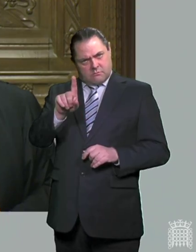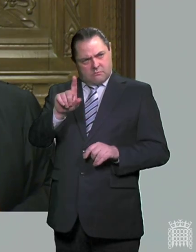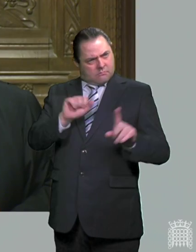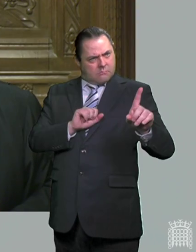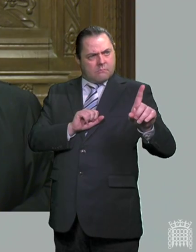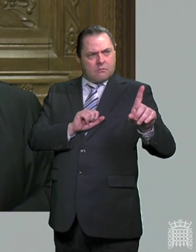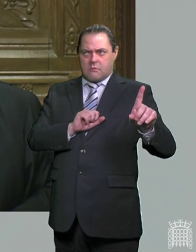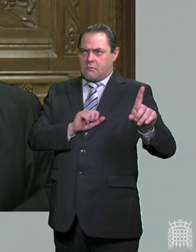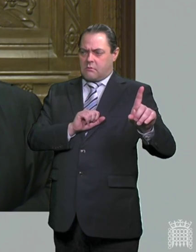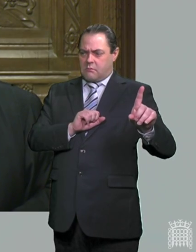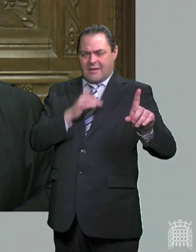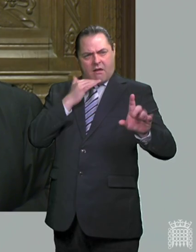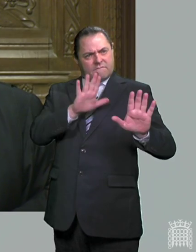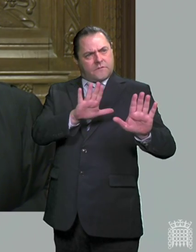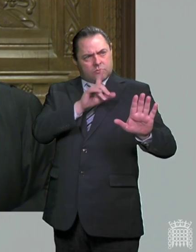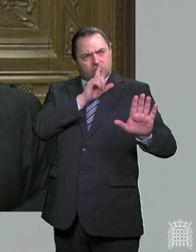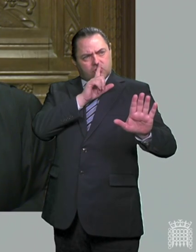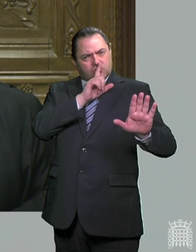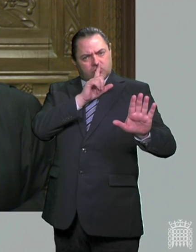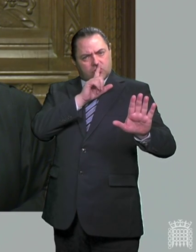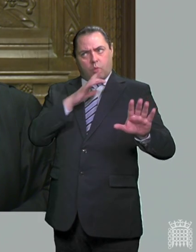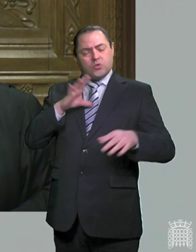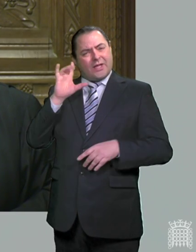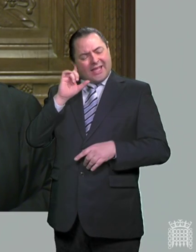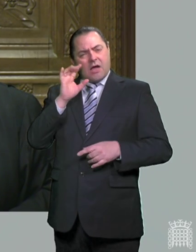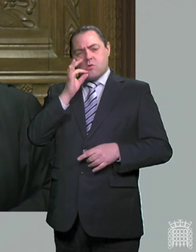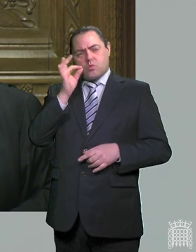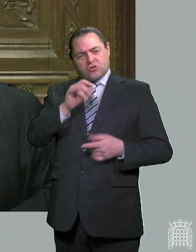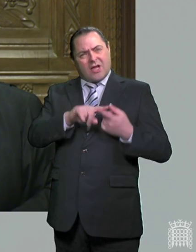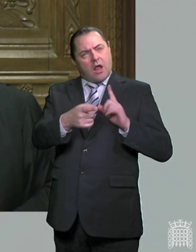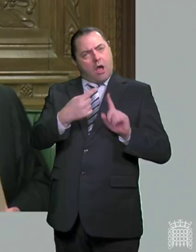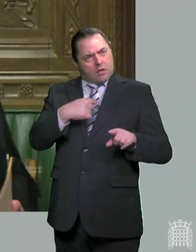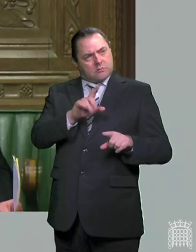I think we have heard enough. I want to hear the questions and the answers.